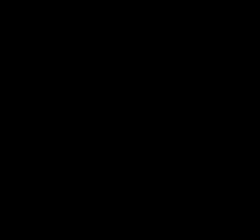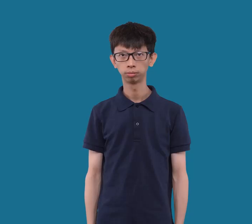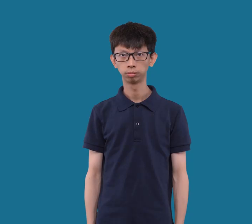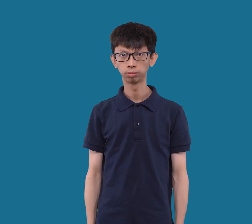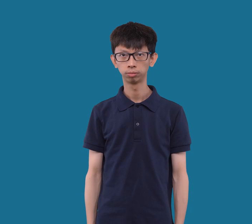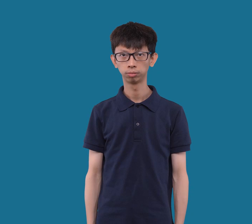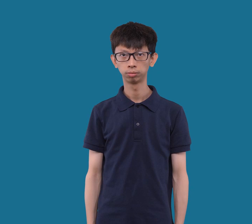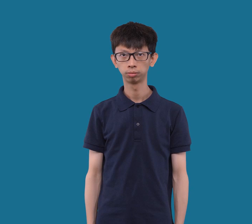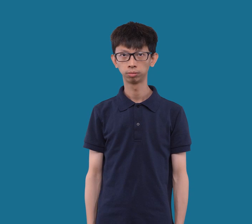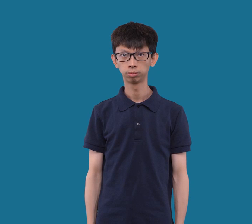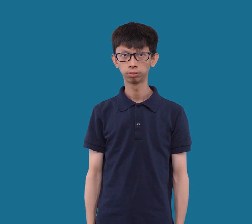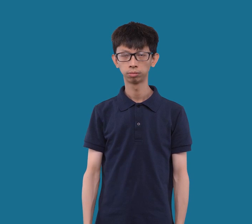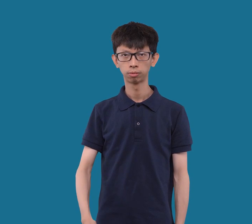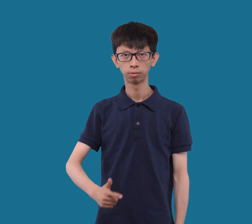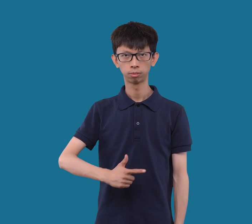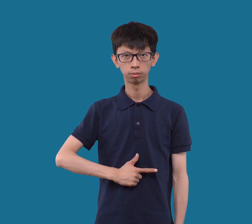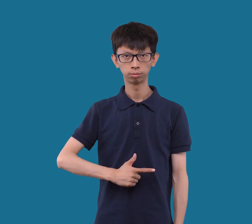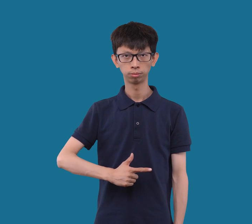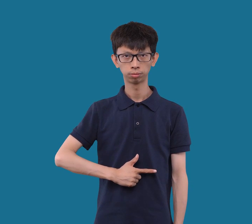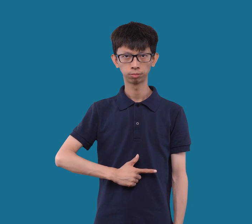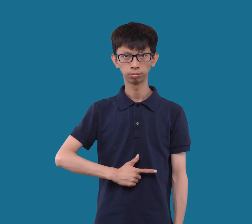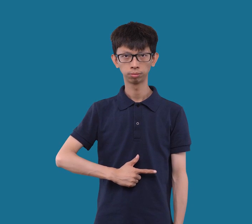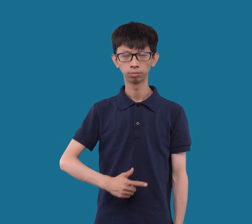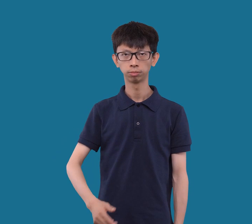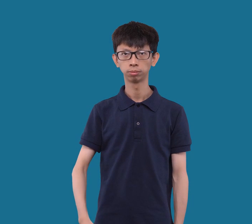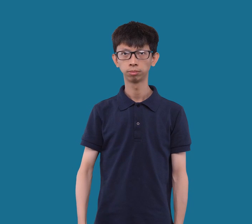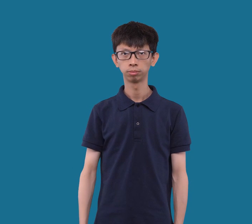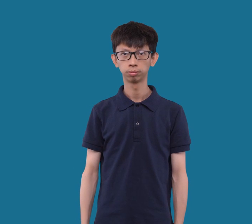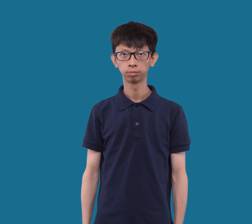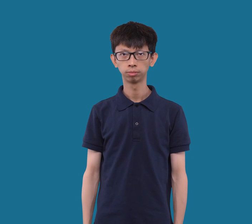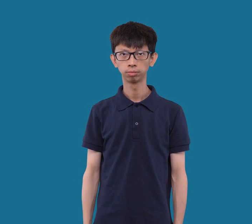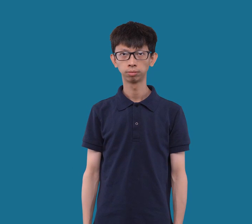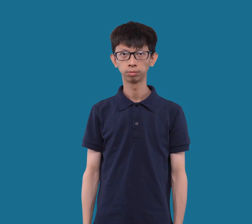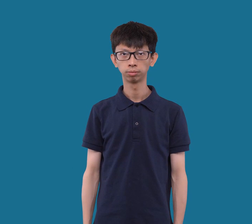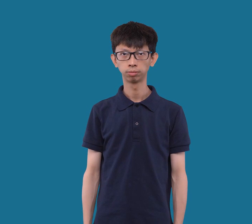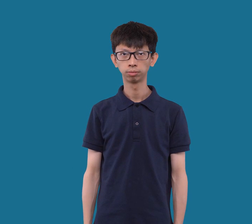gan